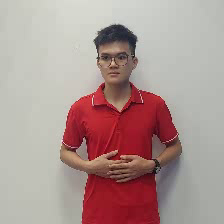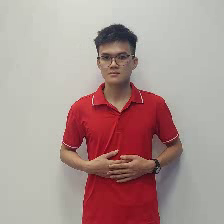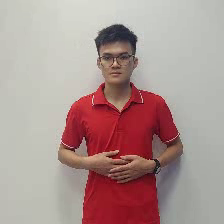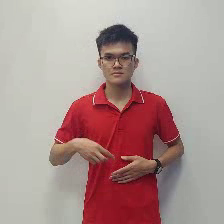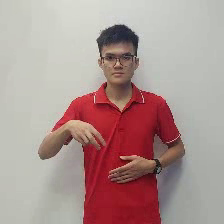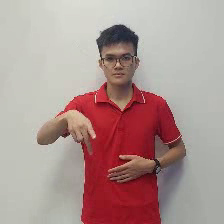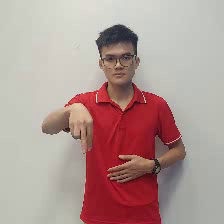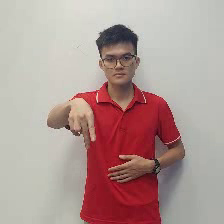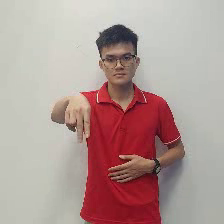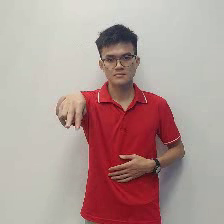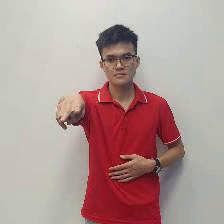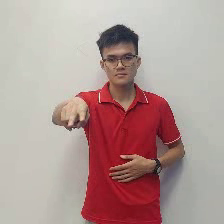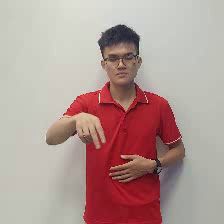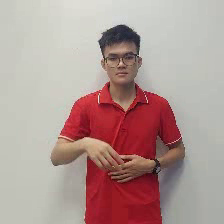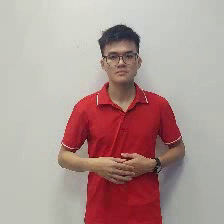Đi